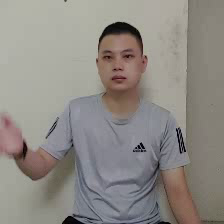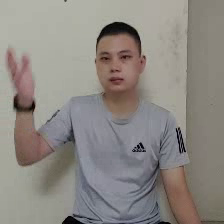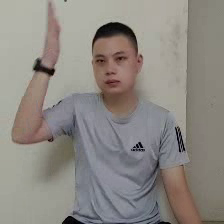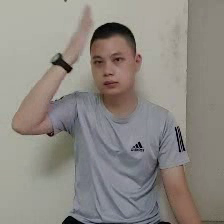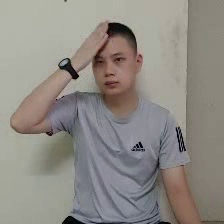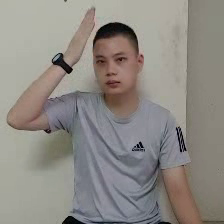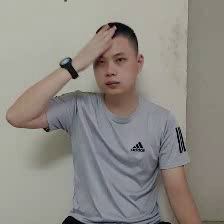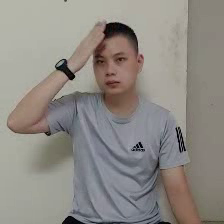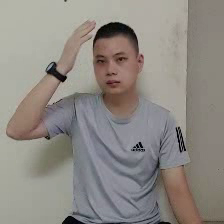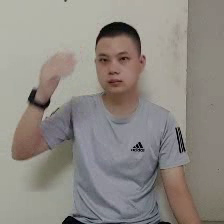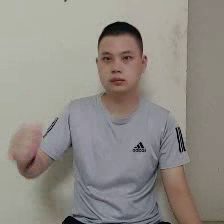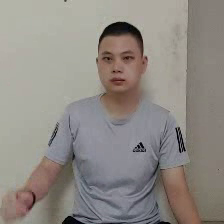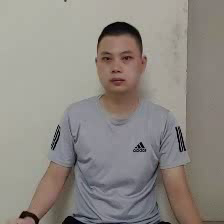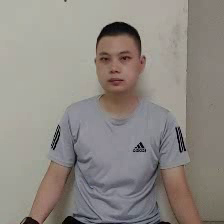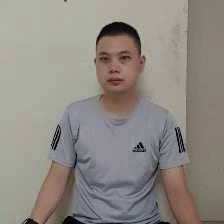Biết